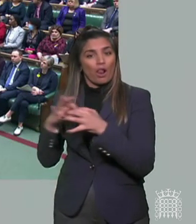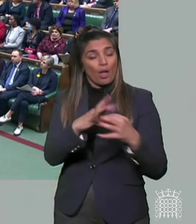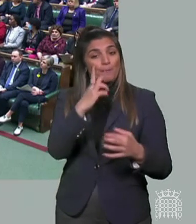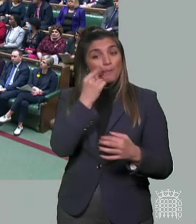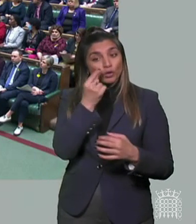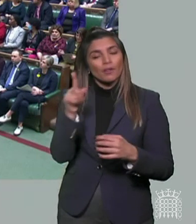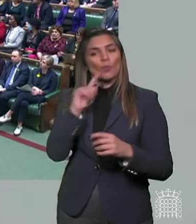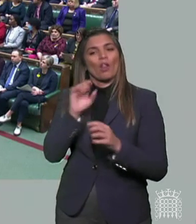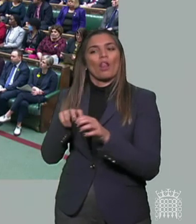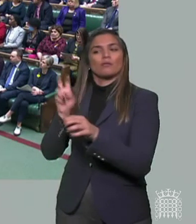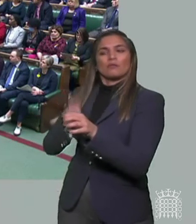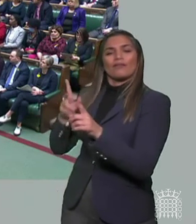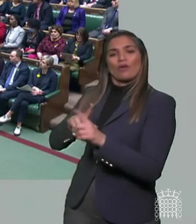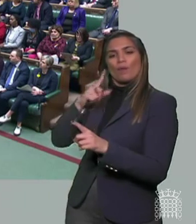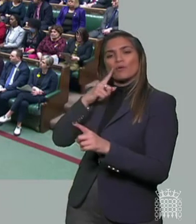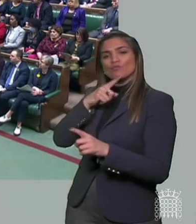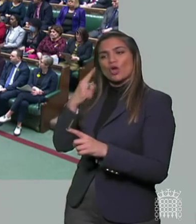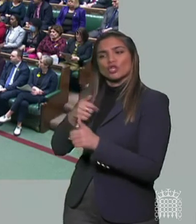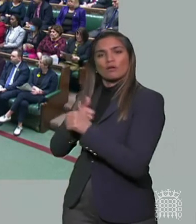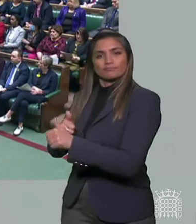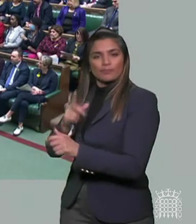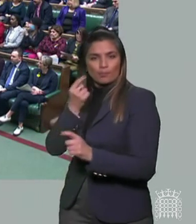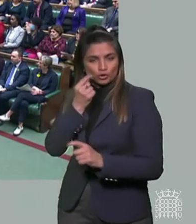We now come to the deputy Leader of the Opposition.